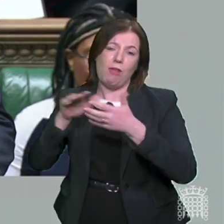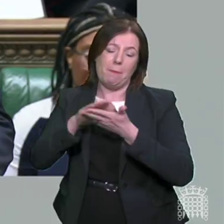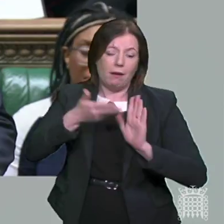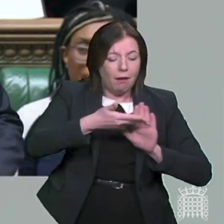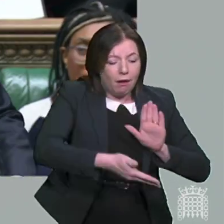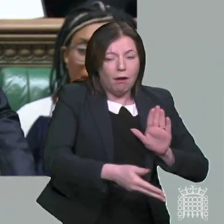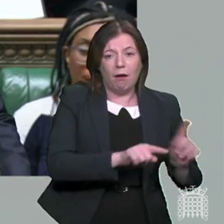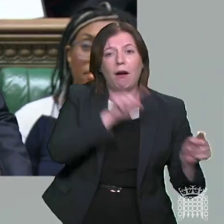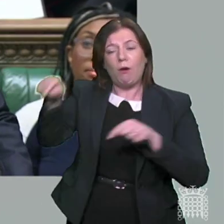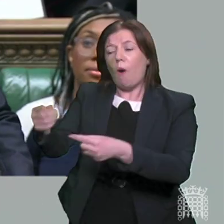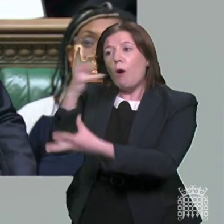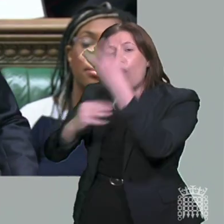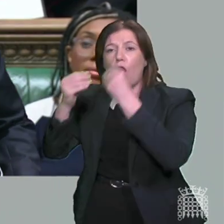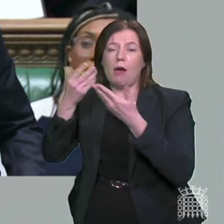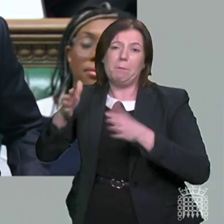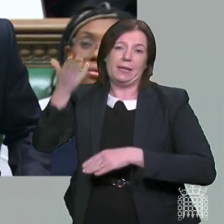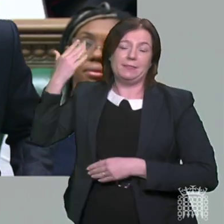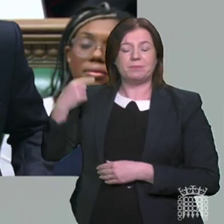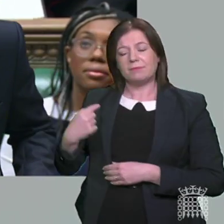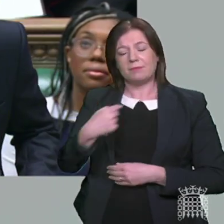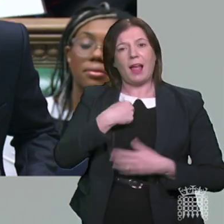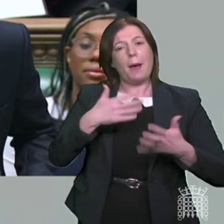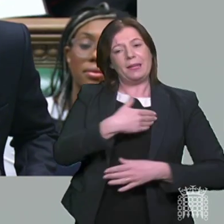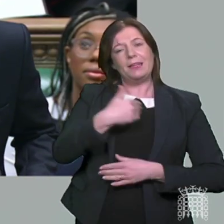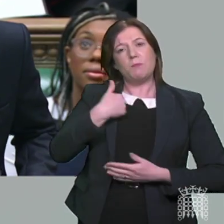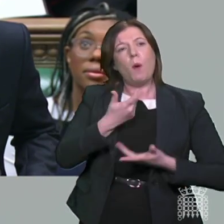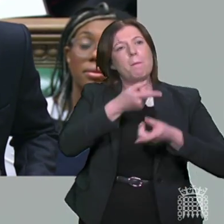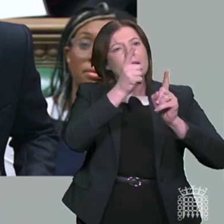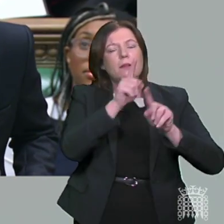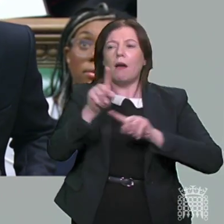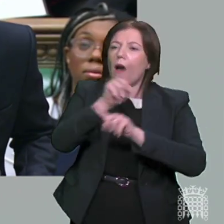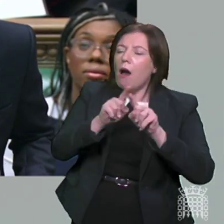This morning, I had meetings with ministerial colleagues and others.